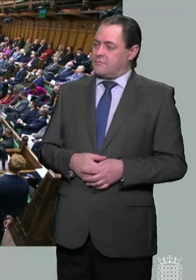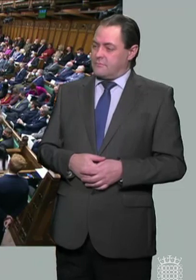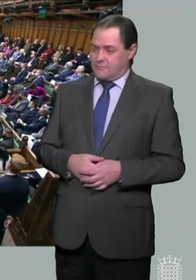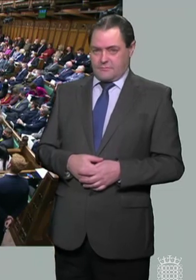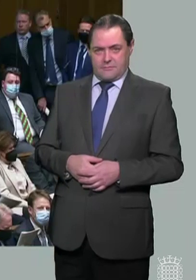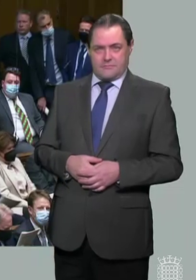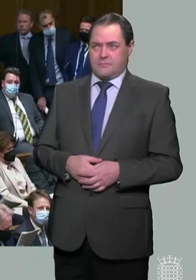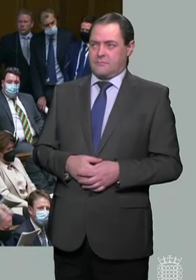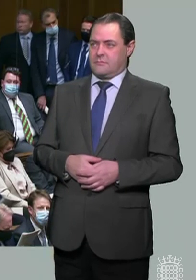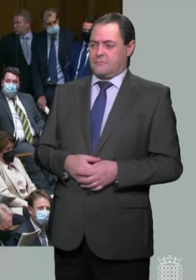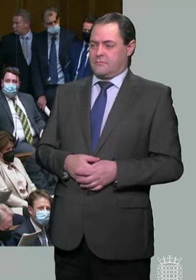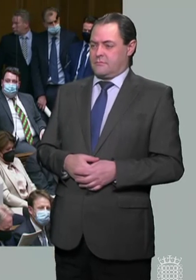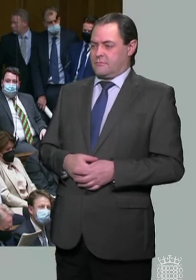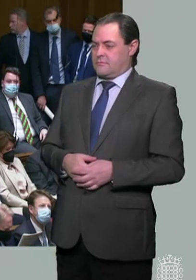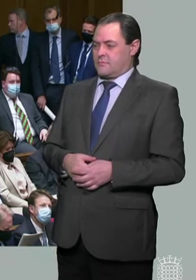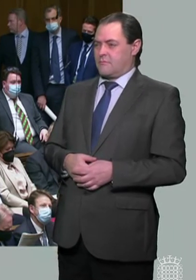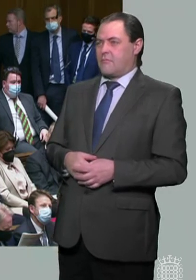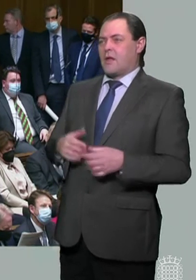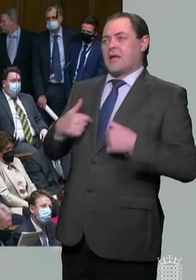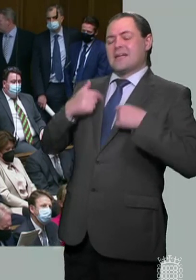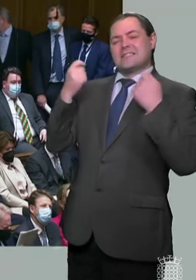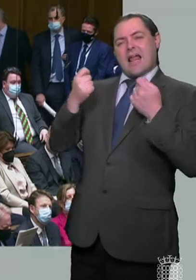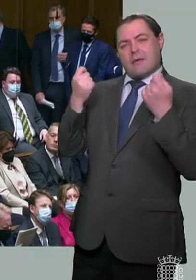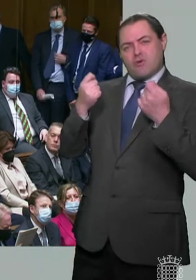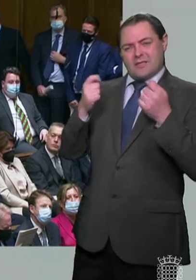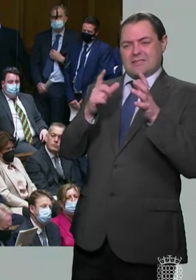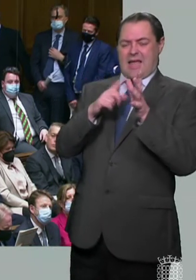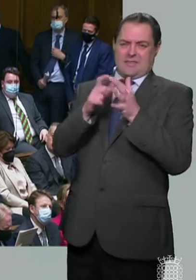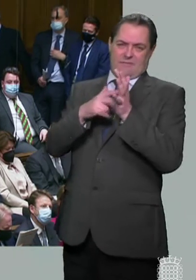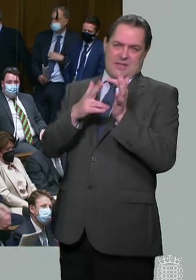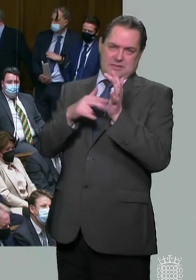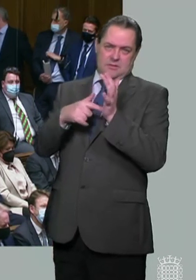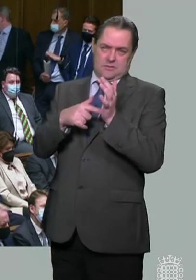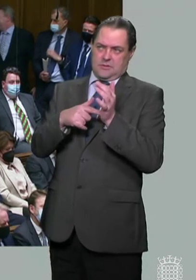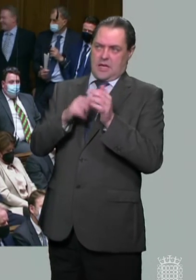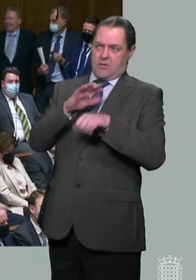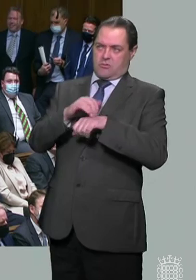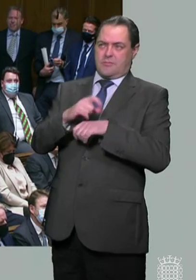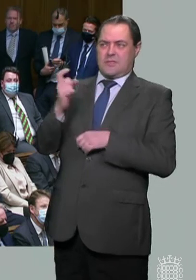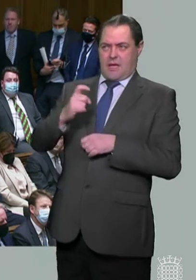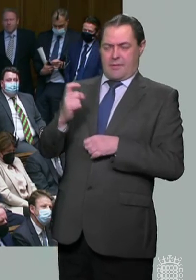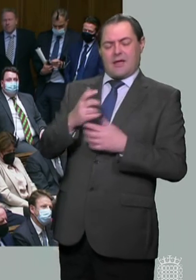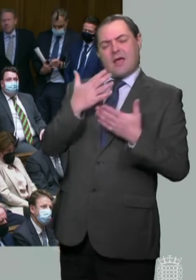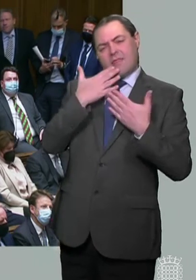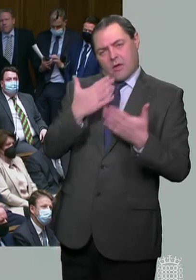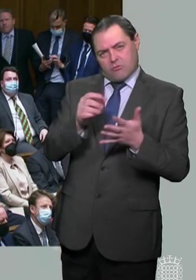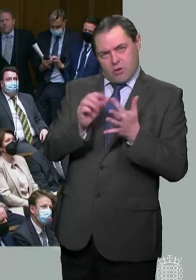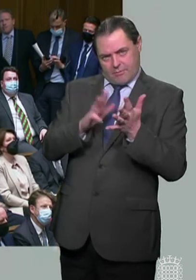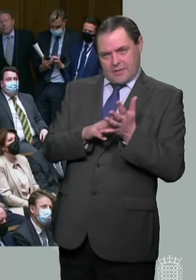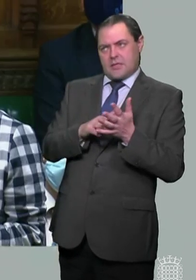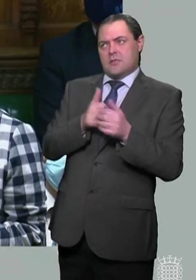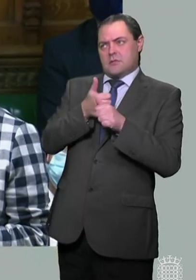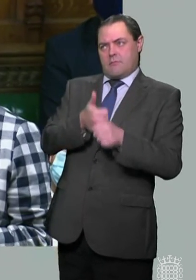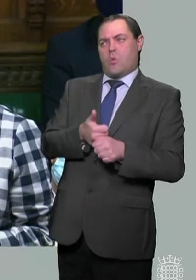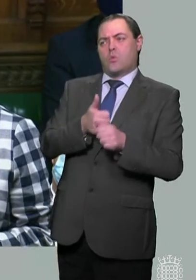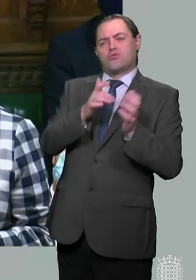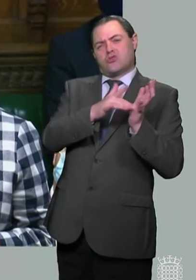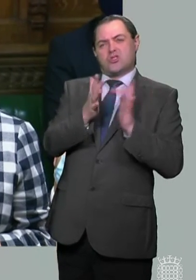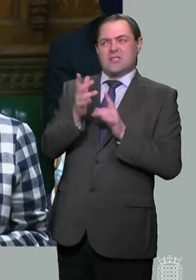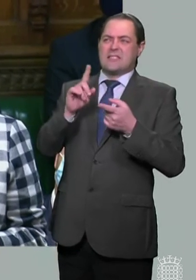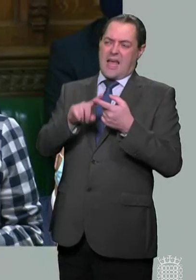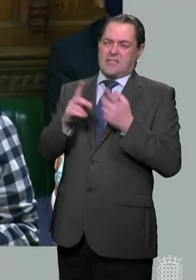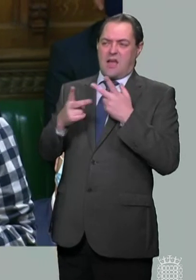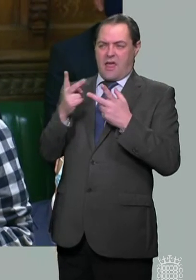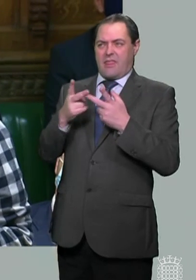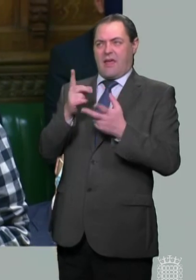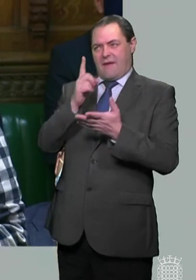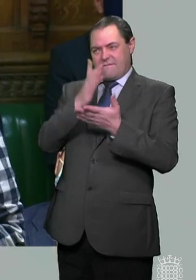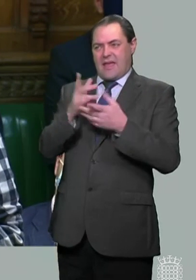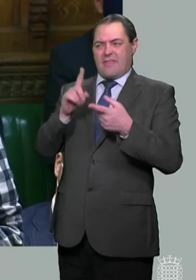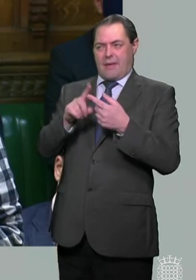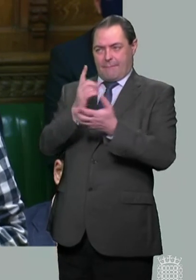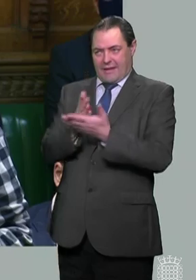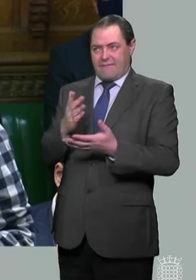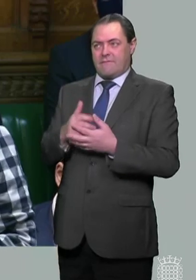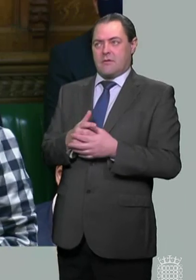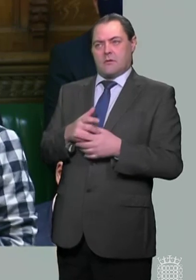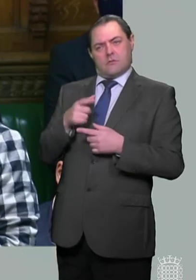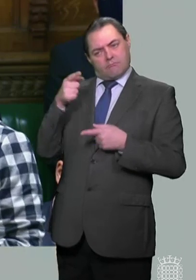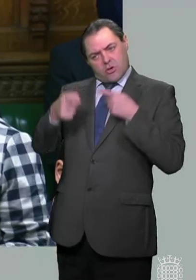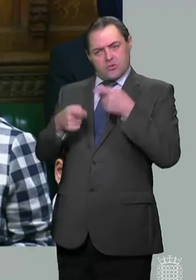As we celebrate the advent of Christmas, I thank the Prime Minister for his support for Christians, and those of other faiths and beliefs, who face persecution across the world.